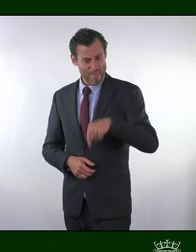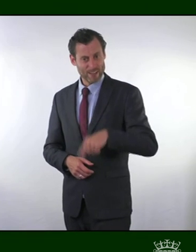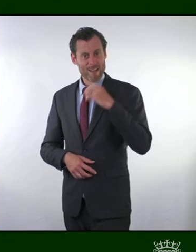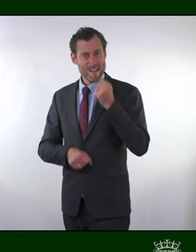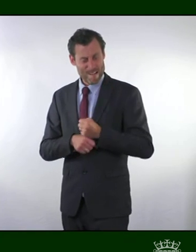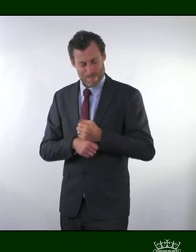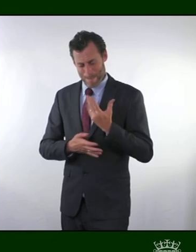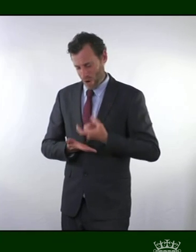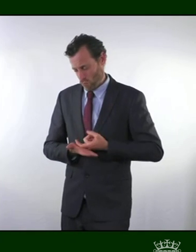No, they haven’t!